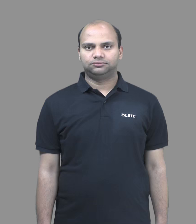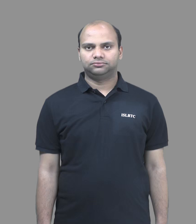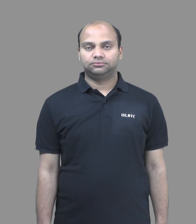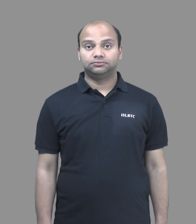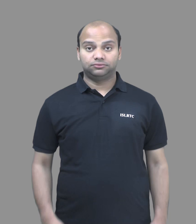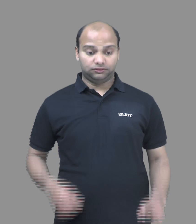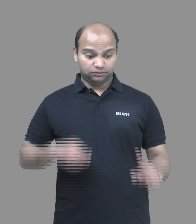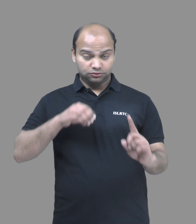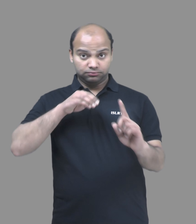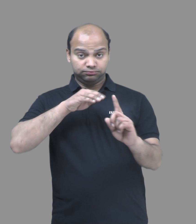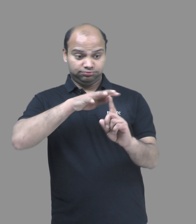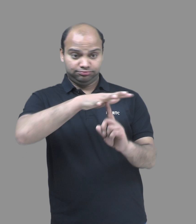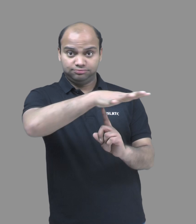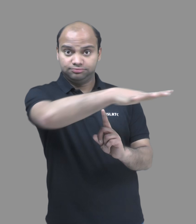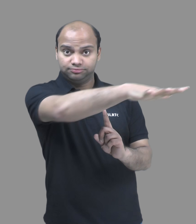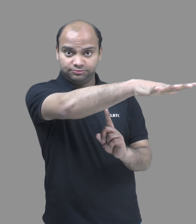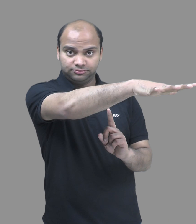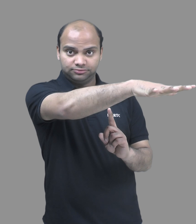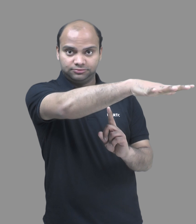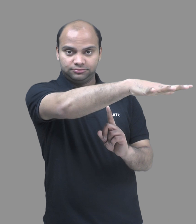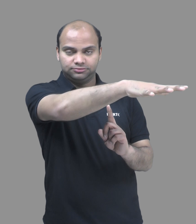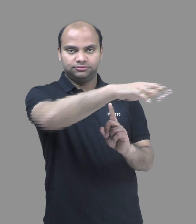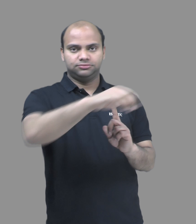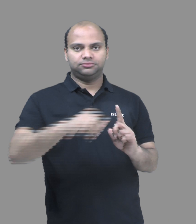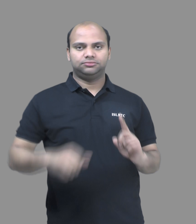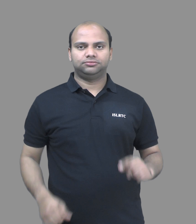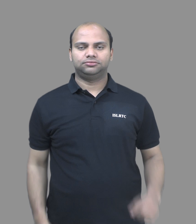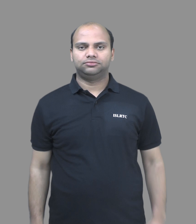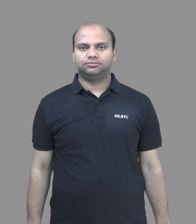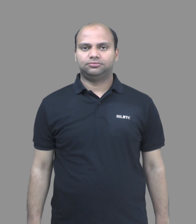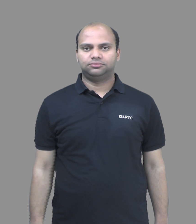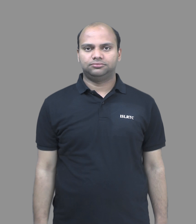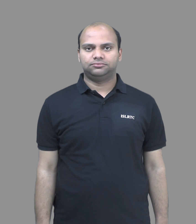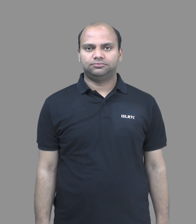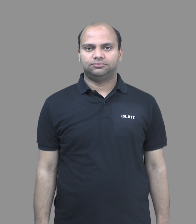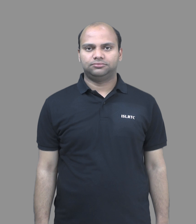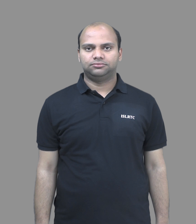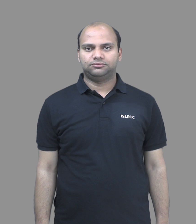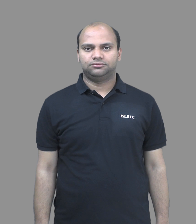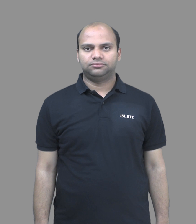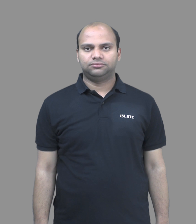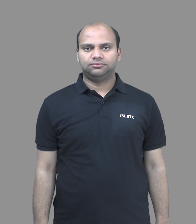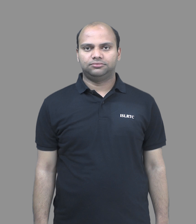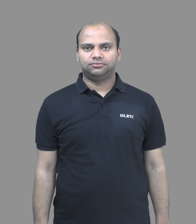Influence Affect